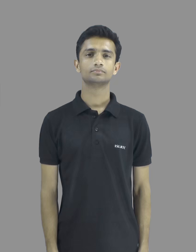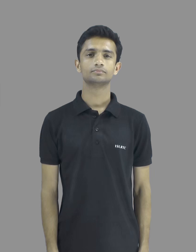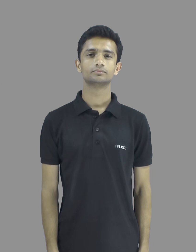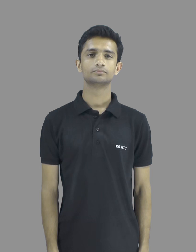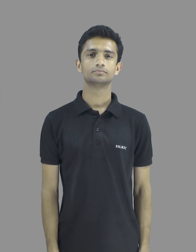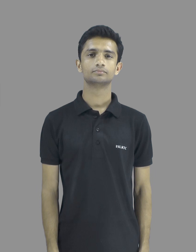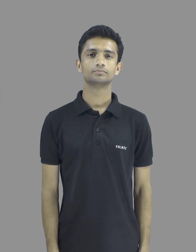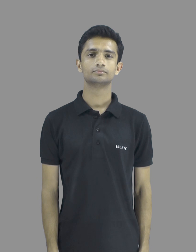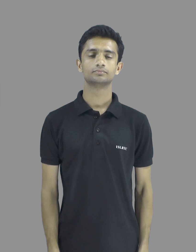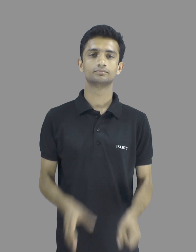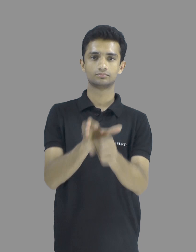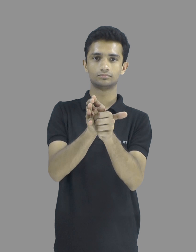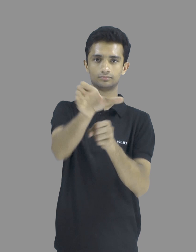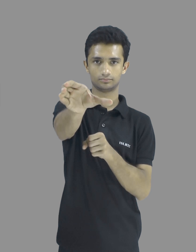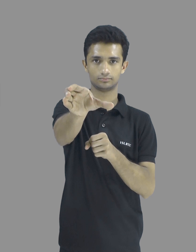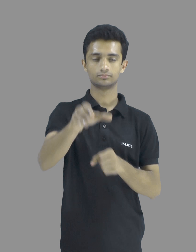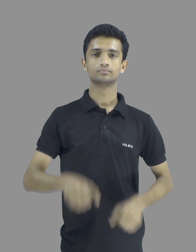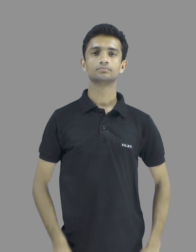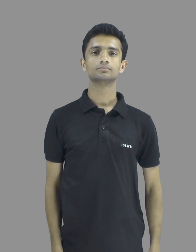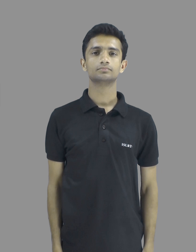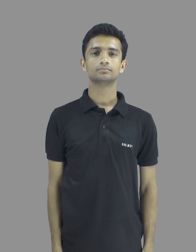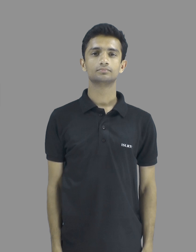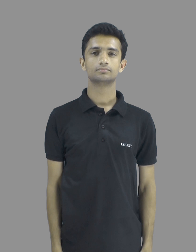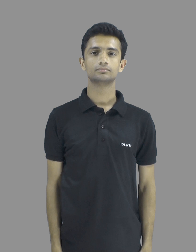Kick Out Eject